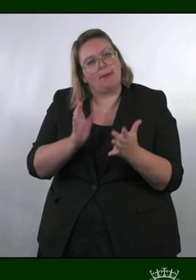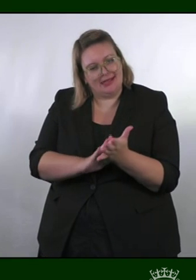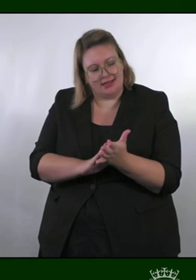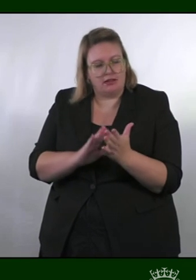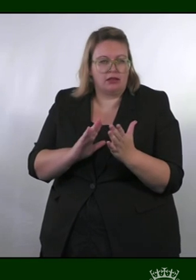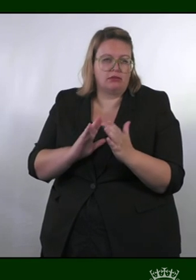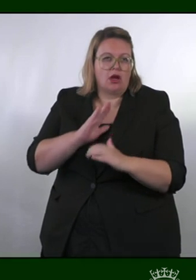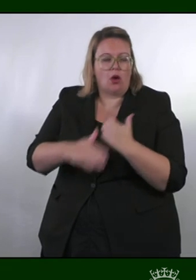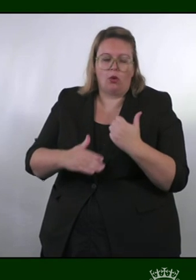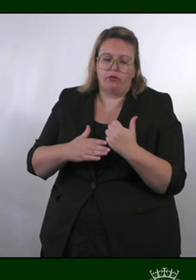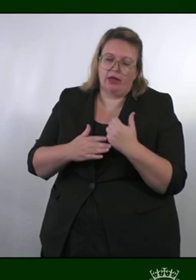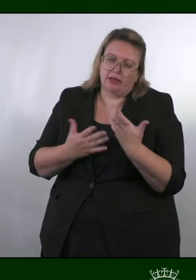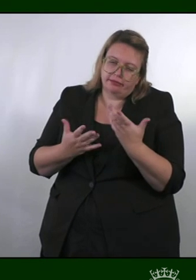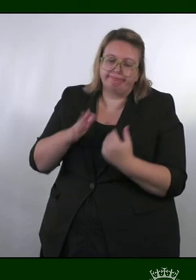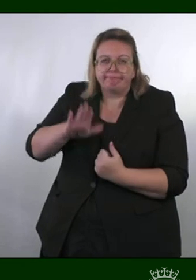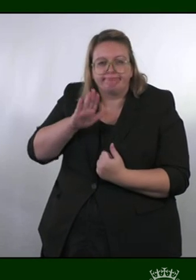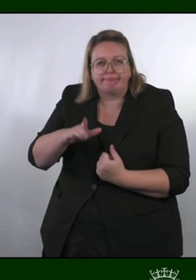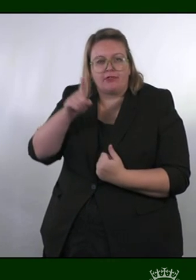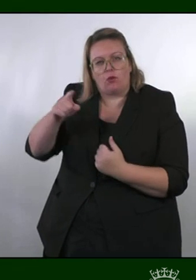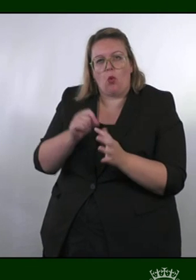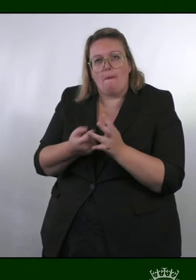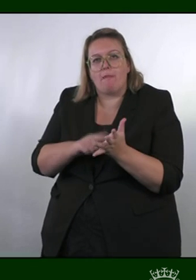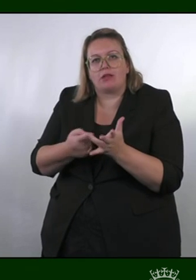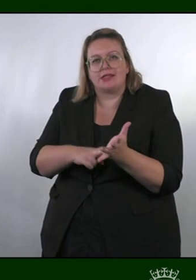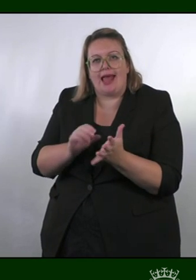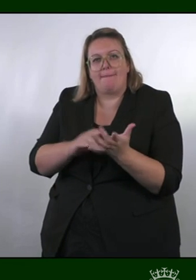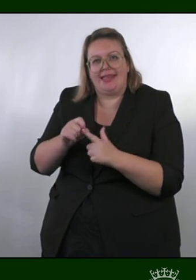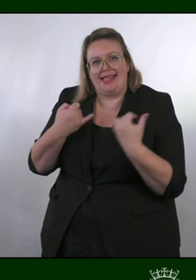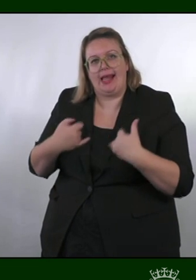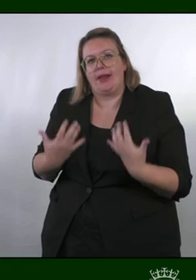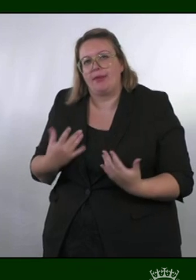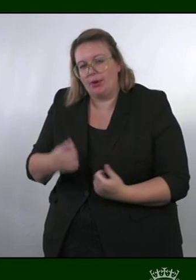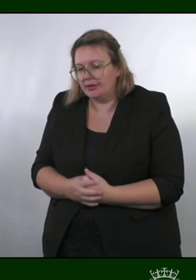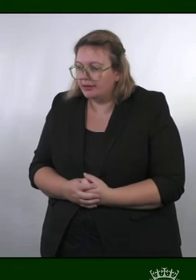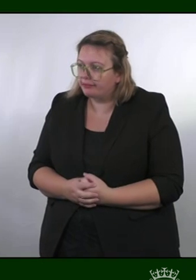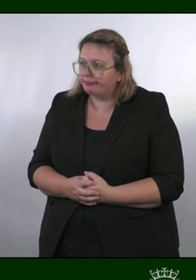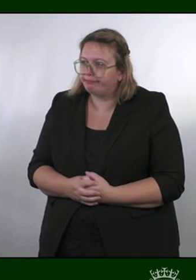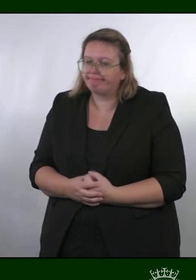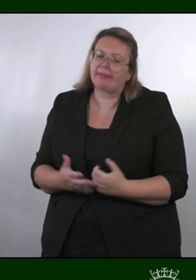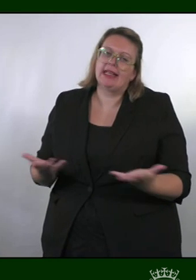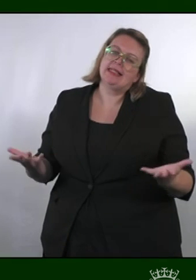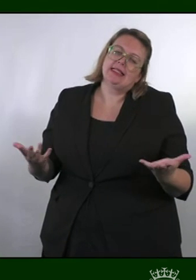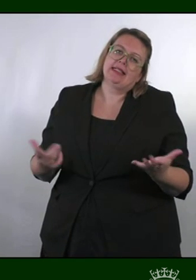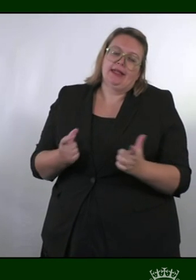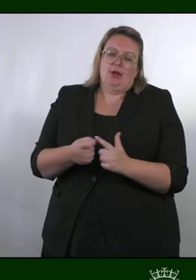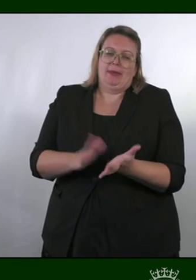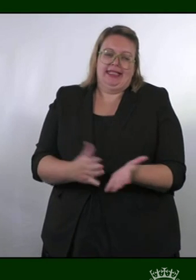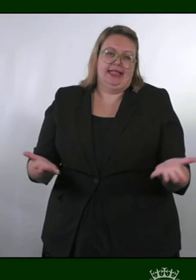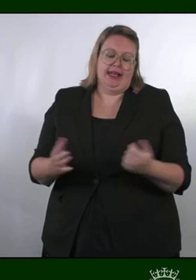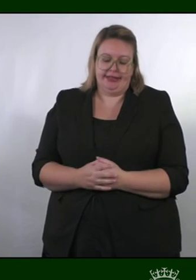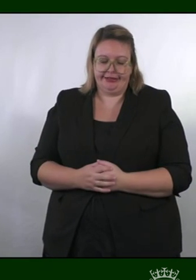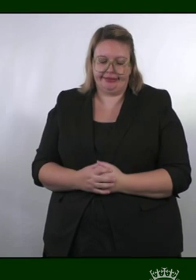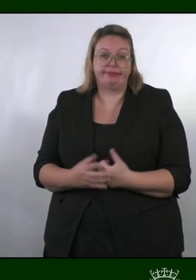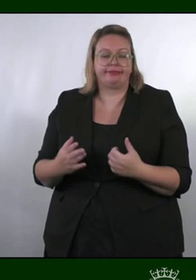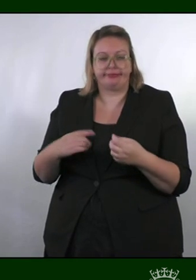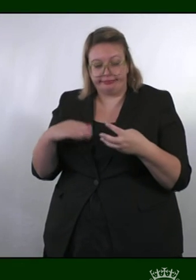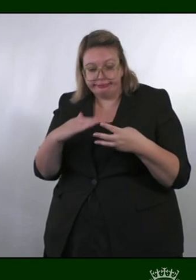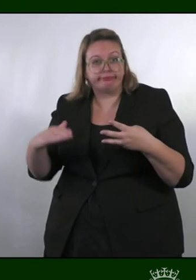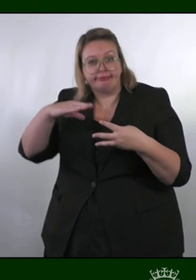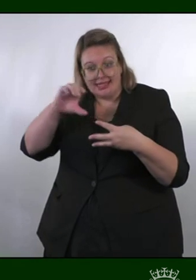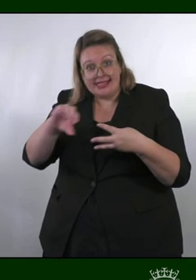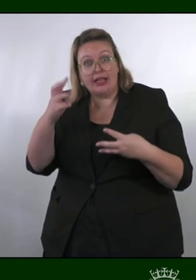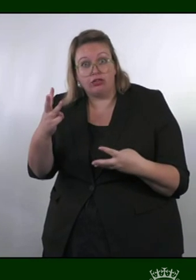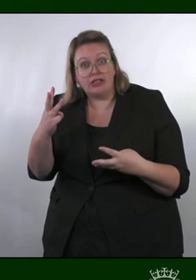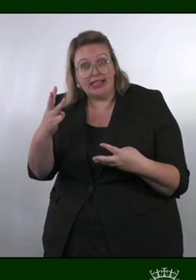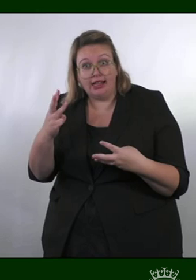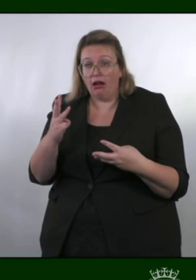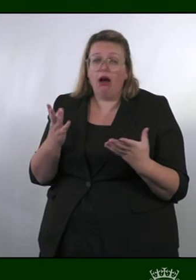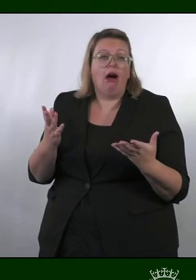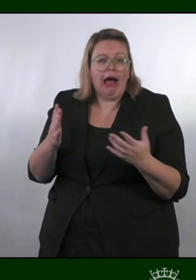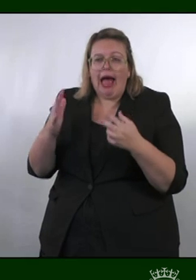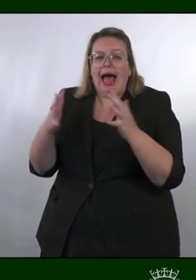Friend the Member for Bolton South East . Prime Minister, how does an area which goes into tier 3 restrictions get out of those restrictions?